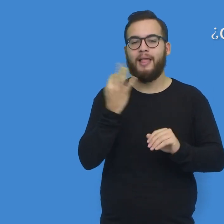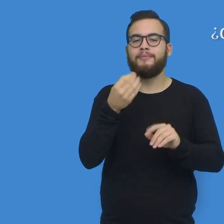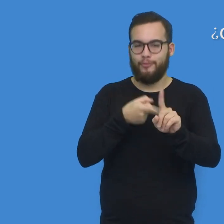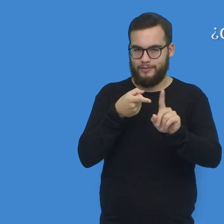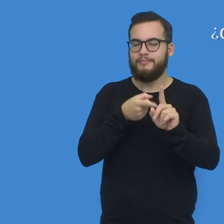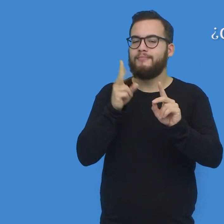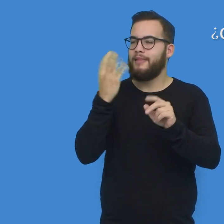usar